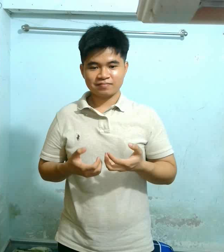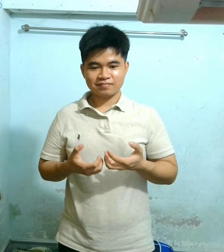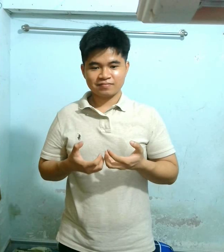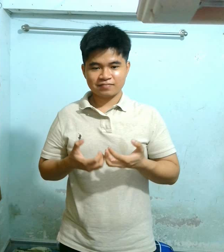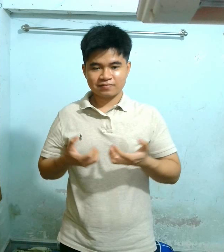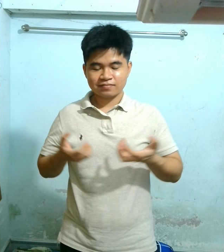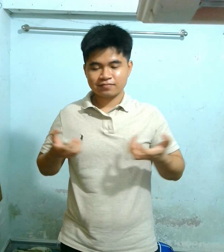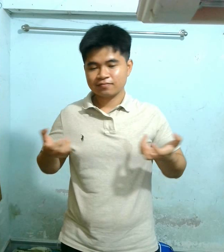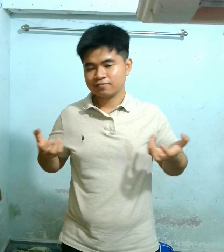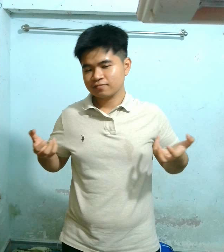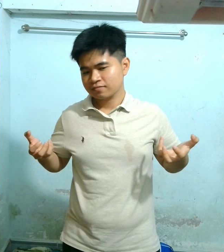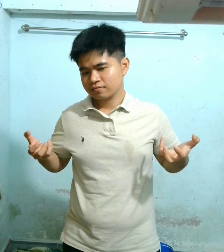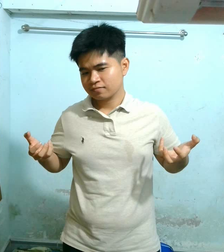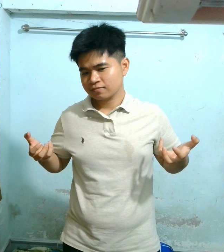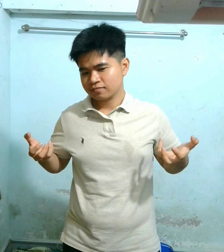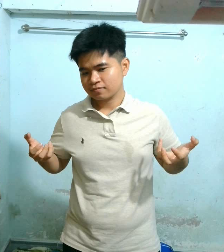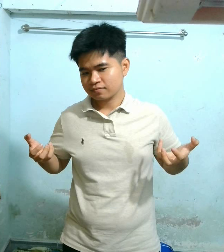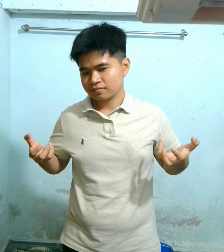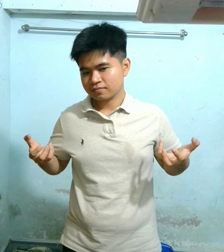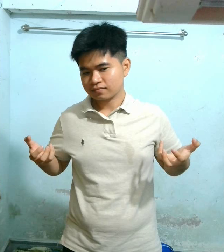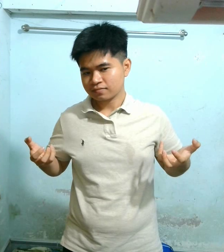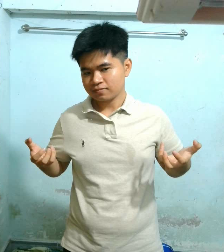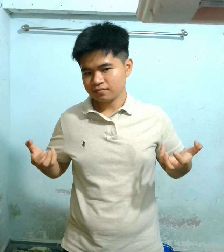chia cat